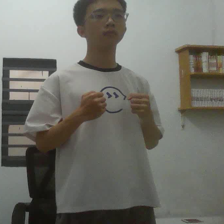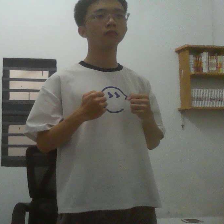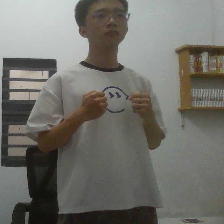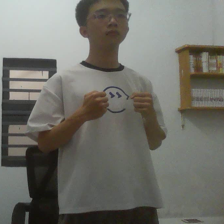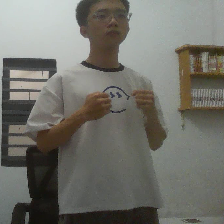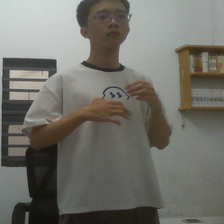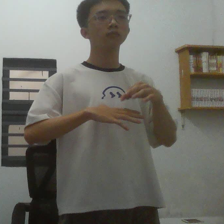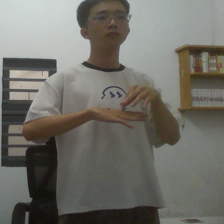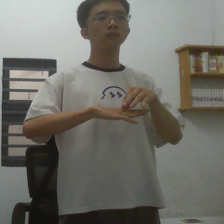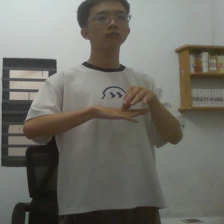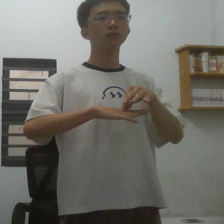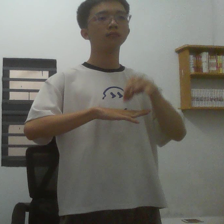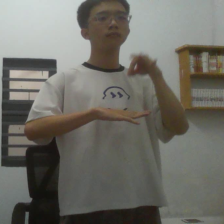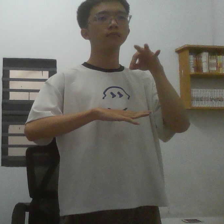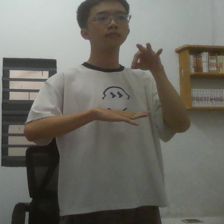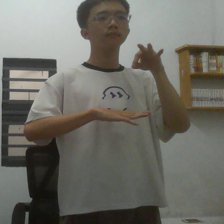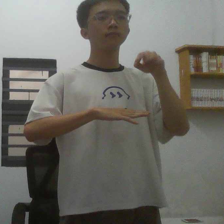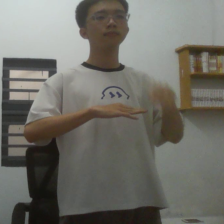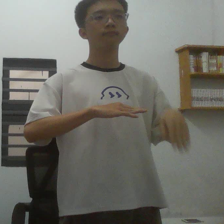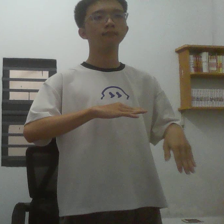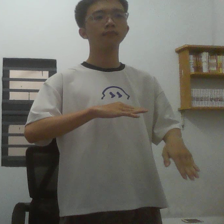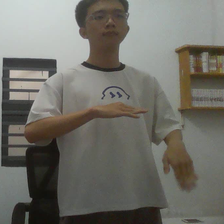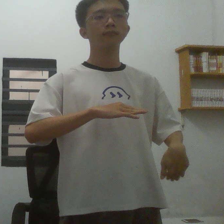tuan sau